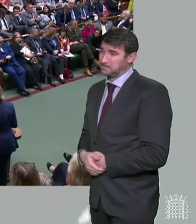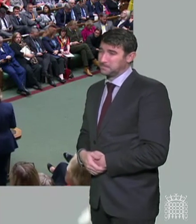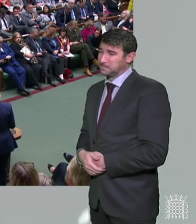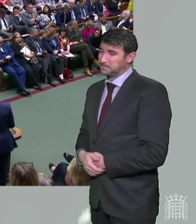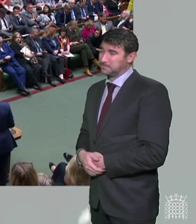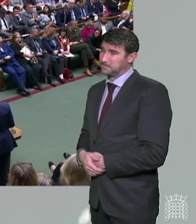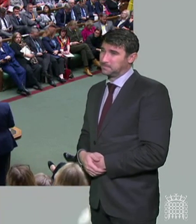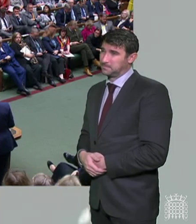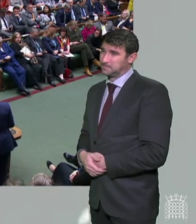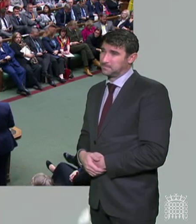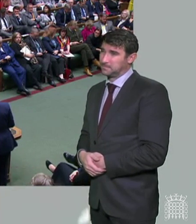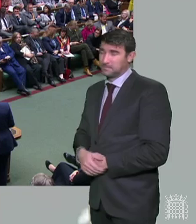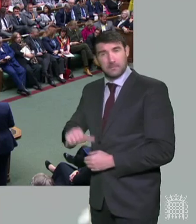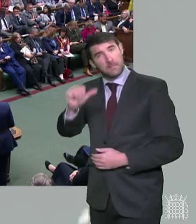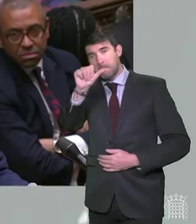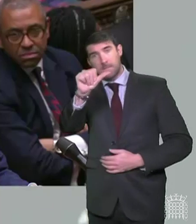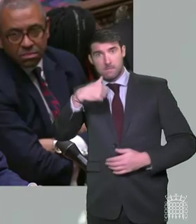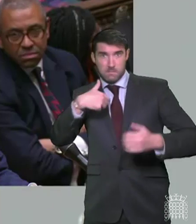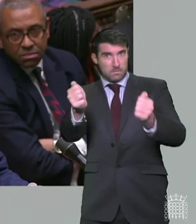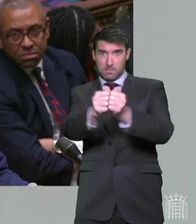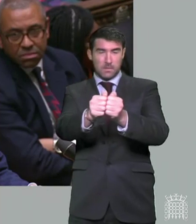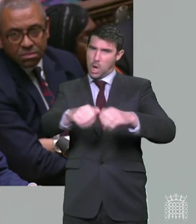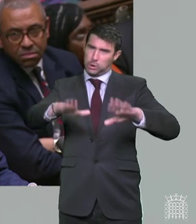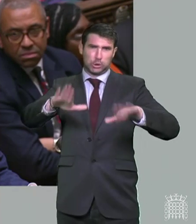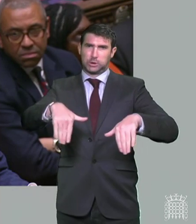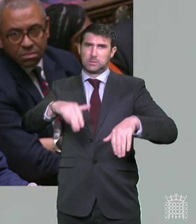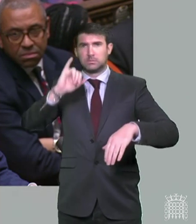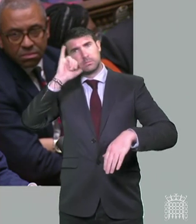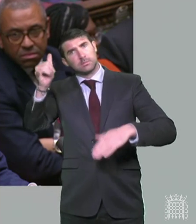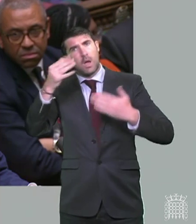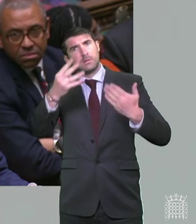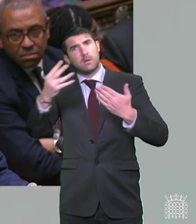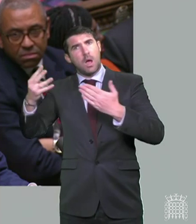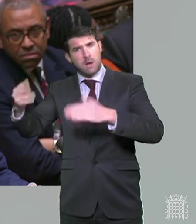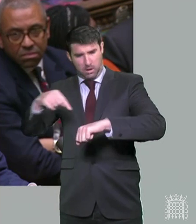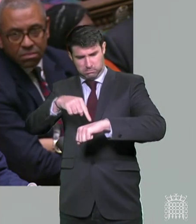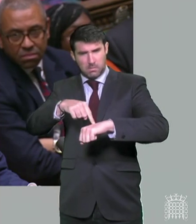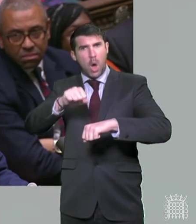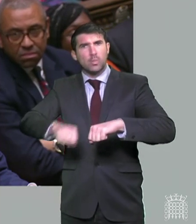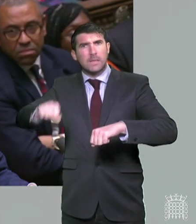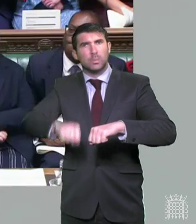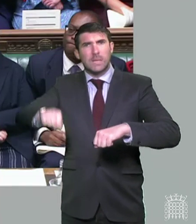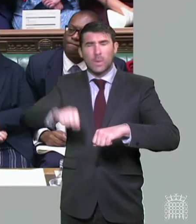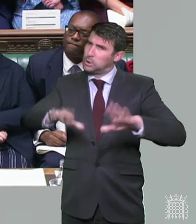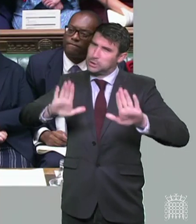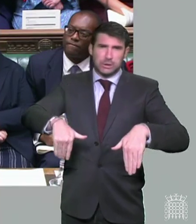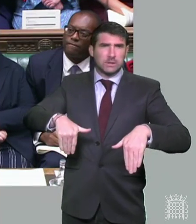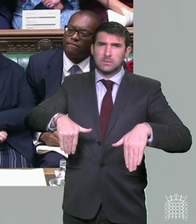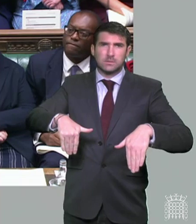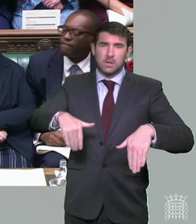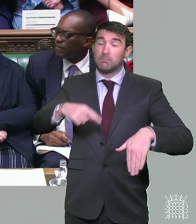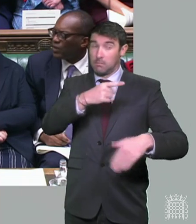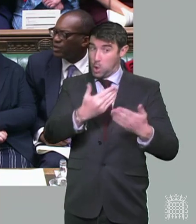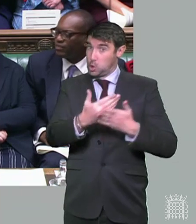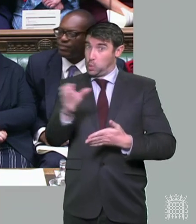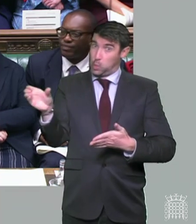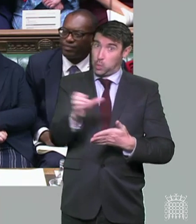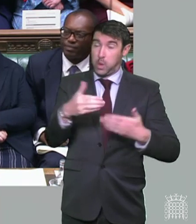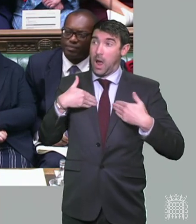People should not have to wait as long as they are for ambulance services, and my new Health Secretary is immediately tackling this issue.